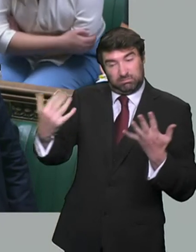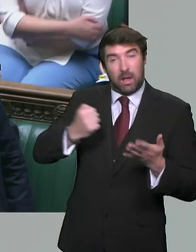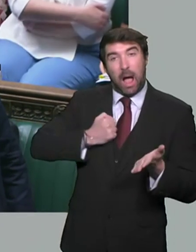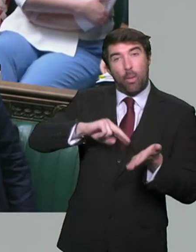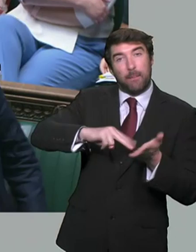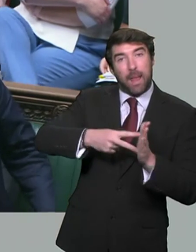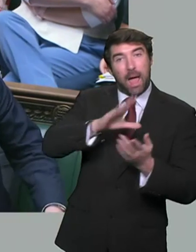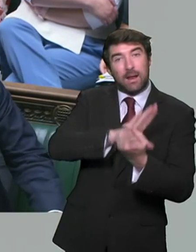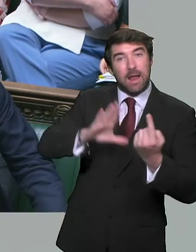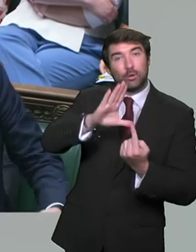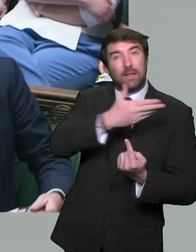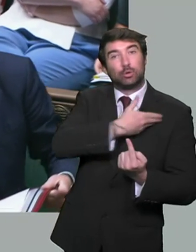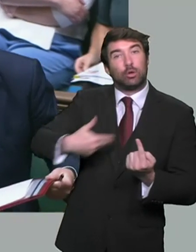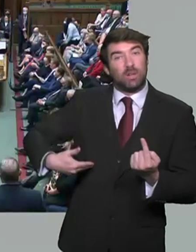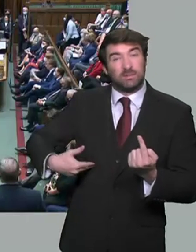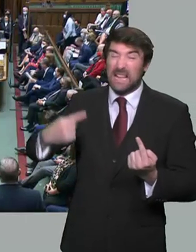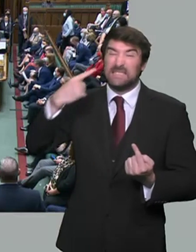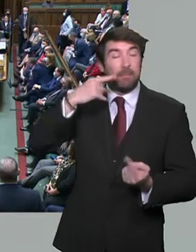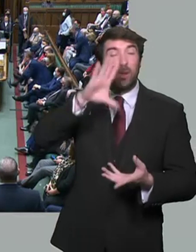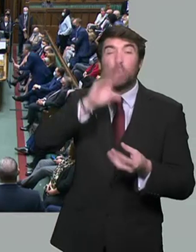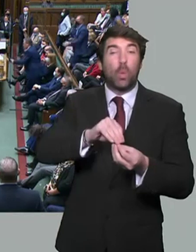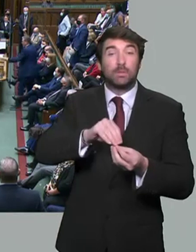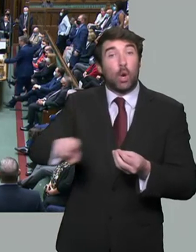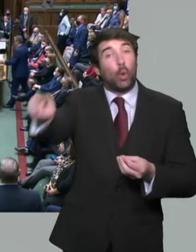Vote Labour, Mr Speaker, wait longer.